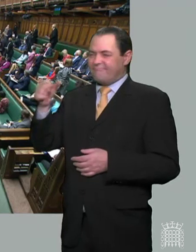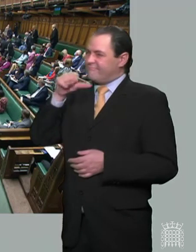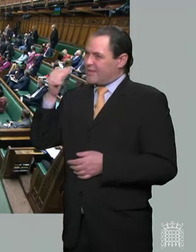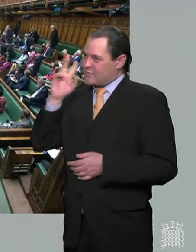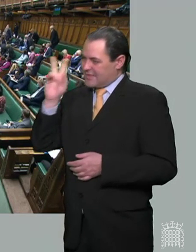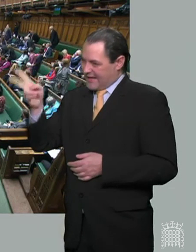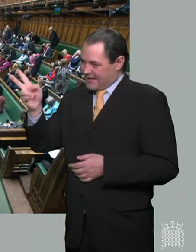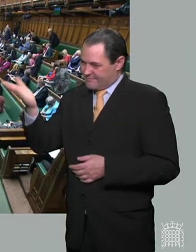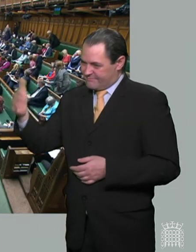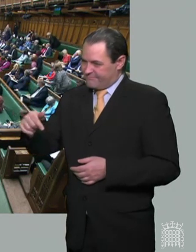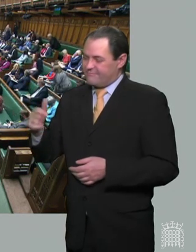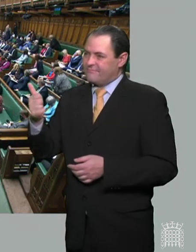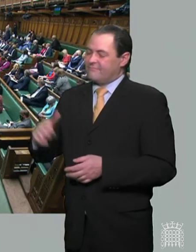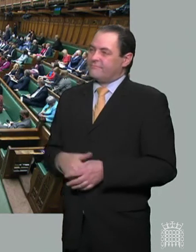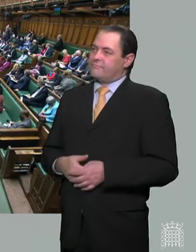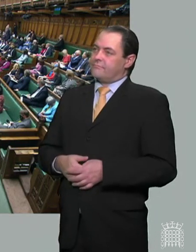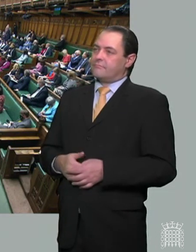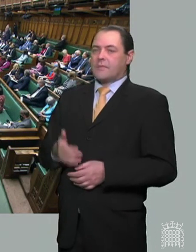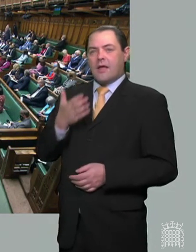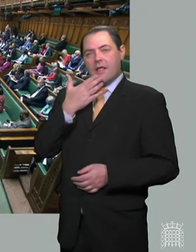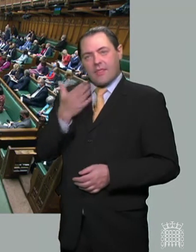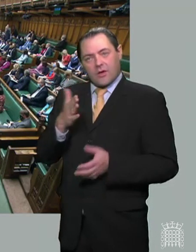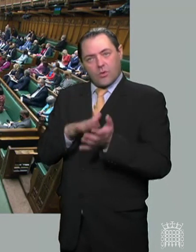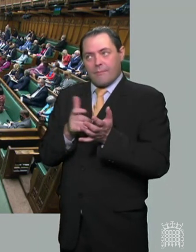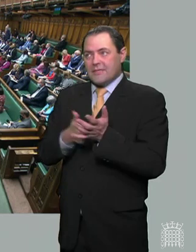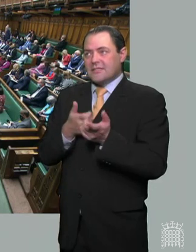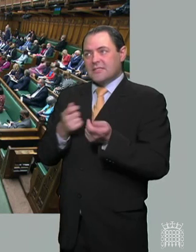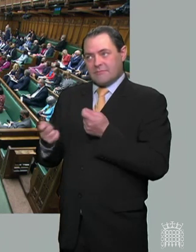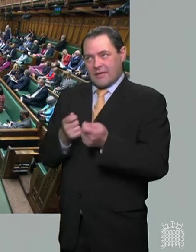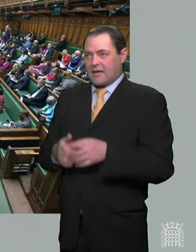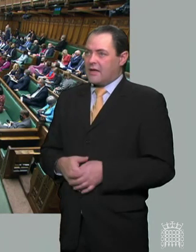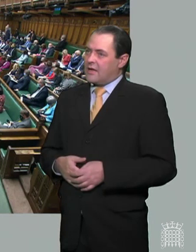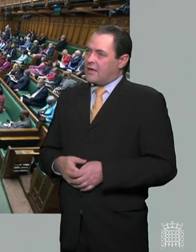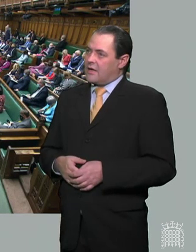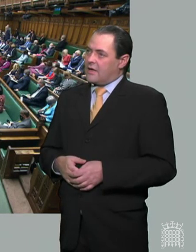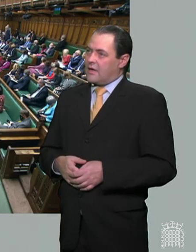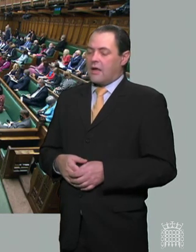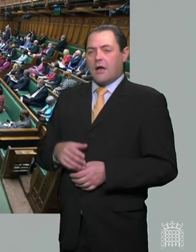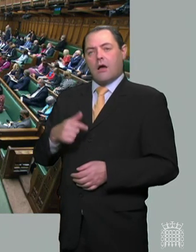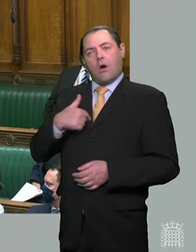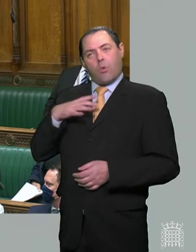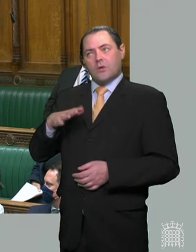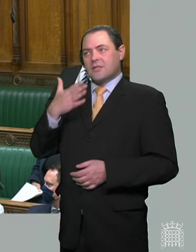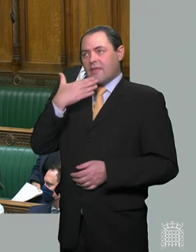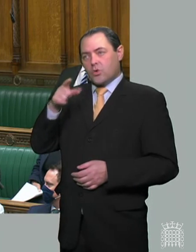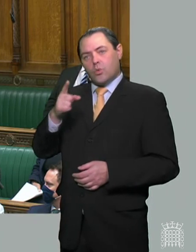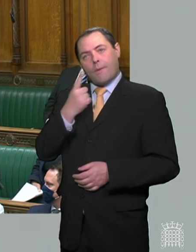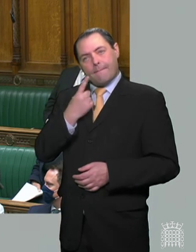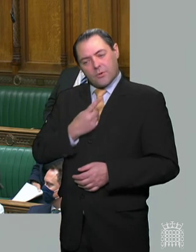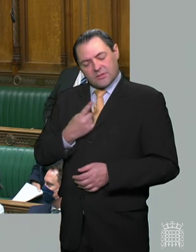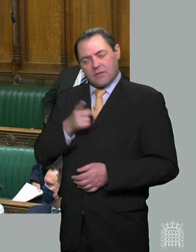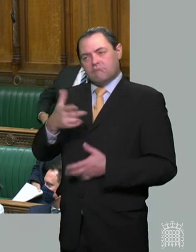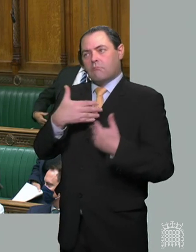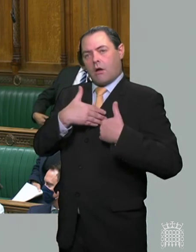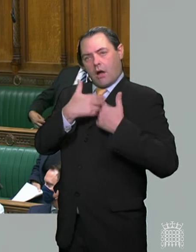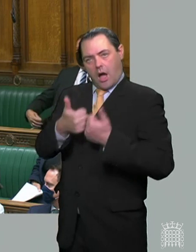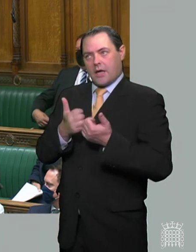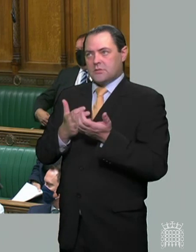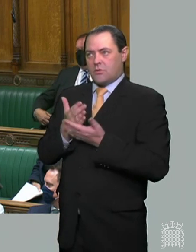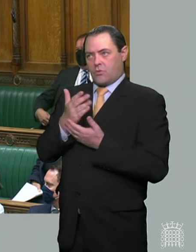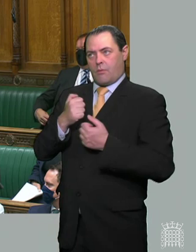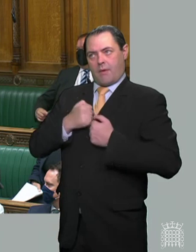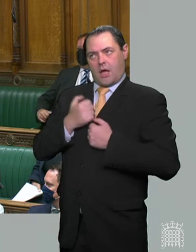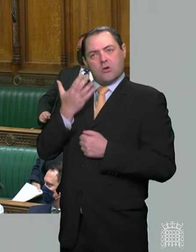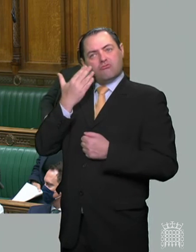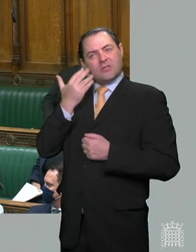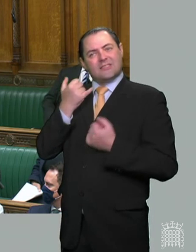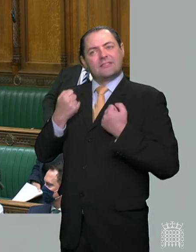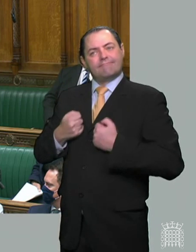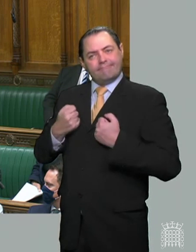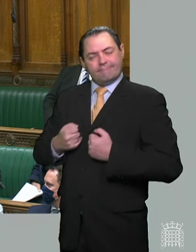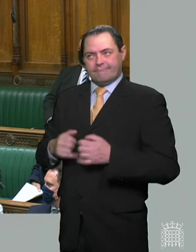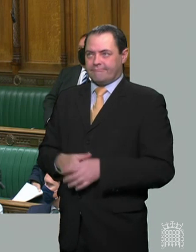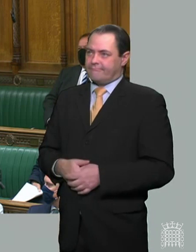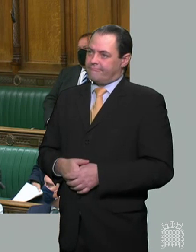May I thank you personally, Mr Speaker, for the kindness you showed during my recent illness?